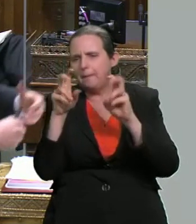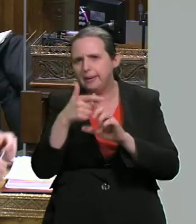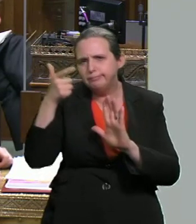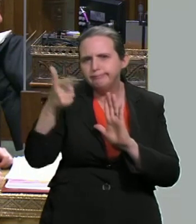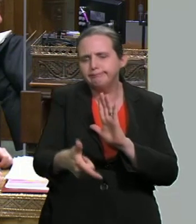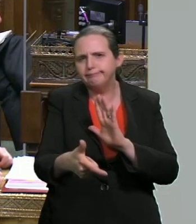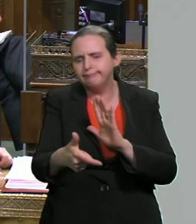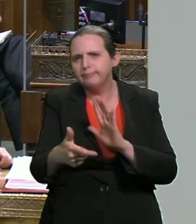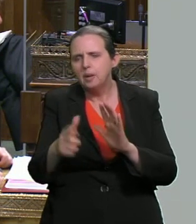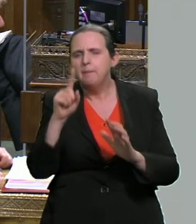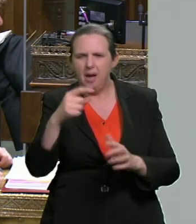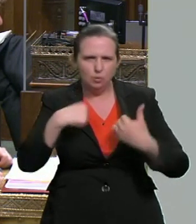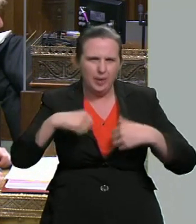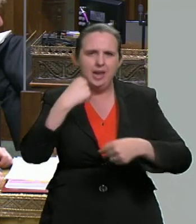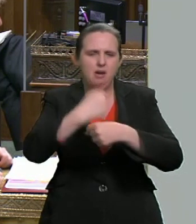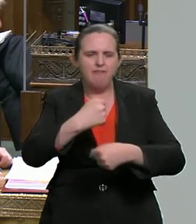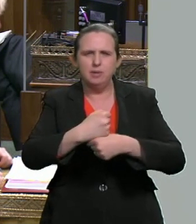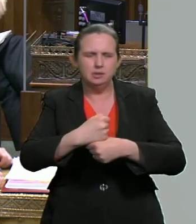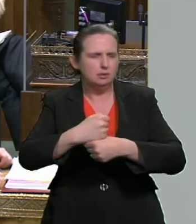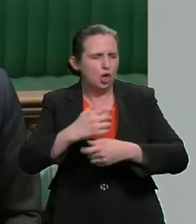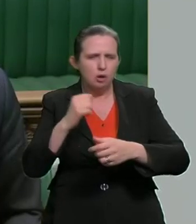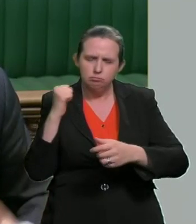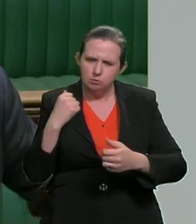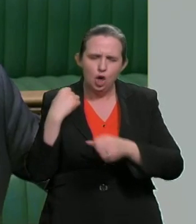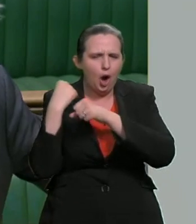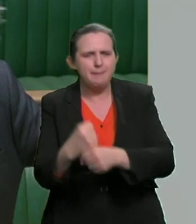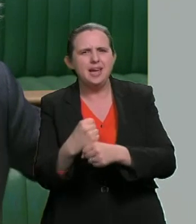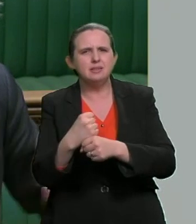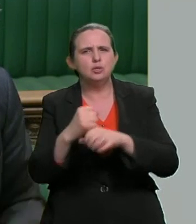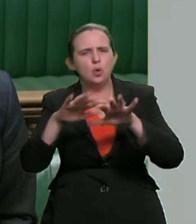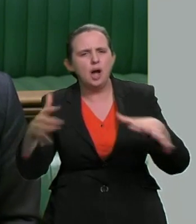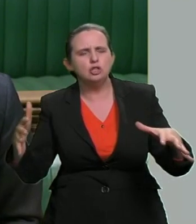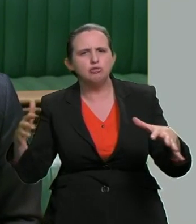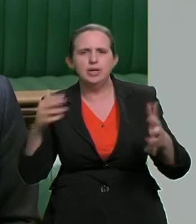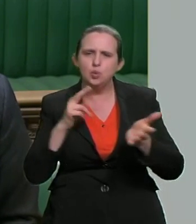However, this Government’s commitment to nature and to the countryside is unmatched.